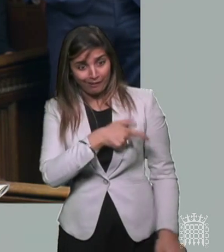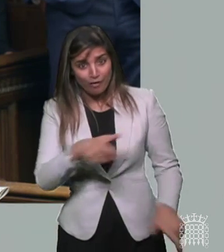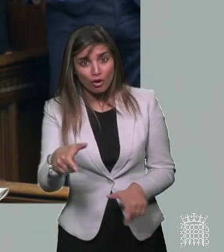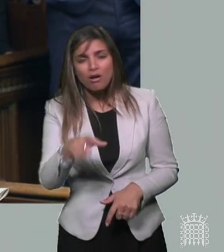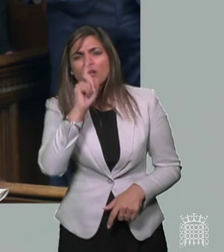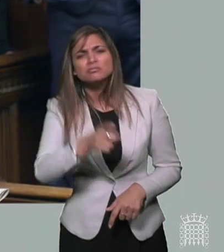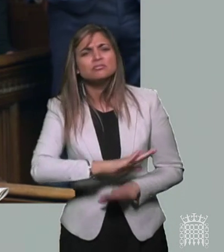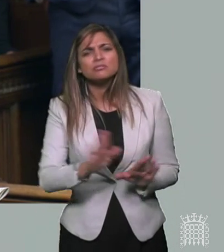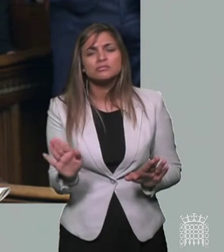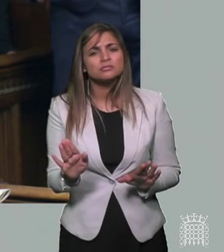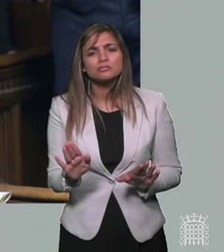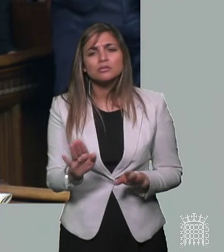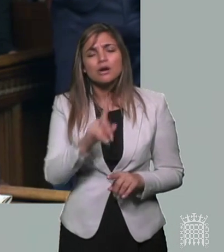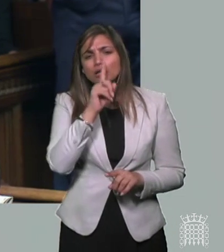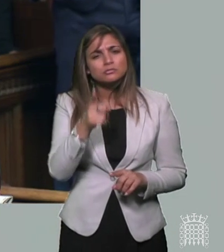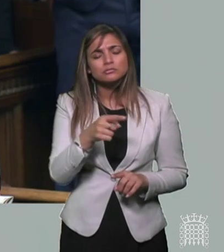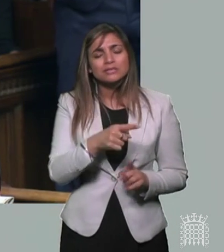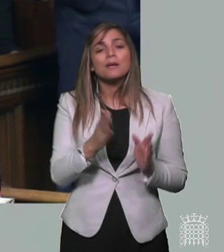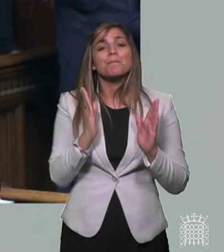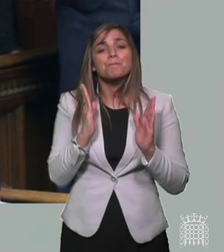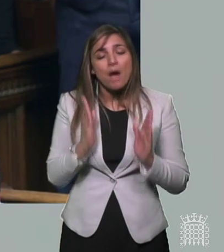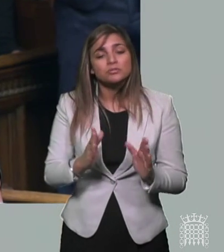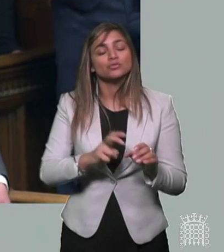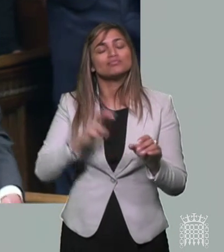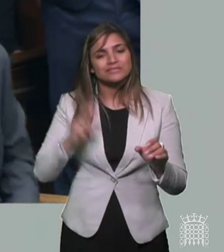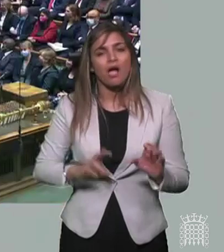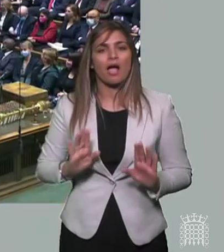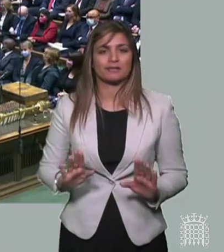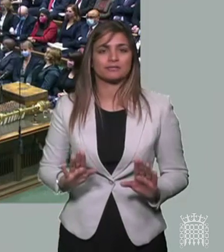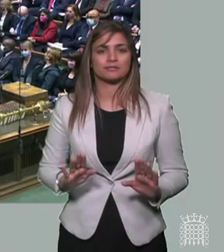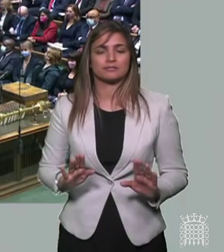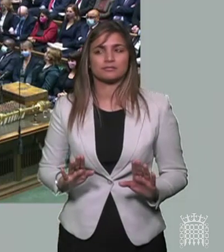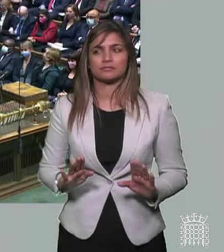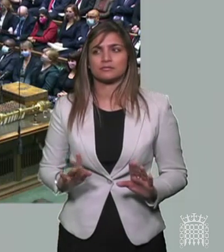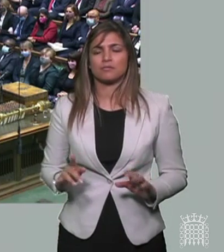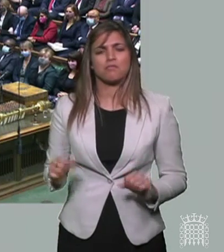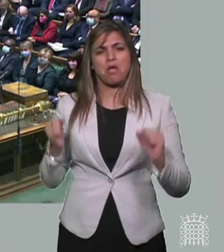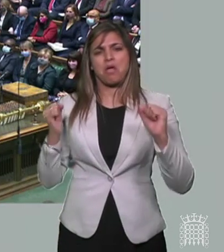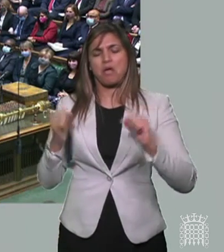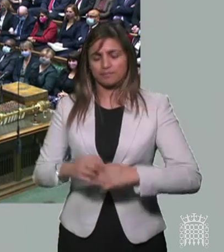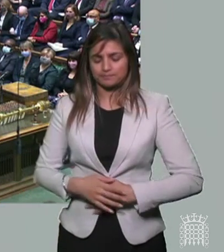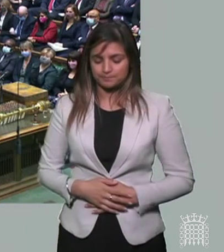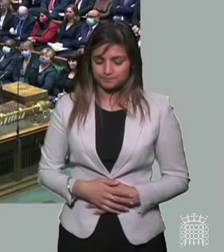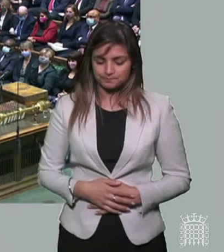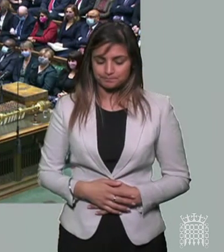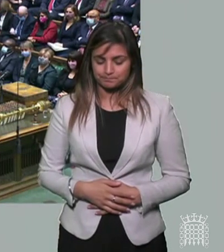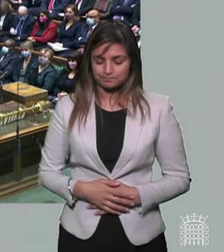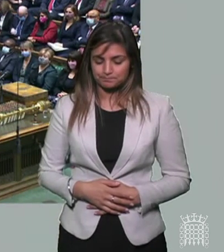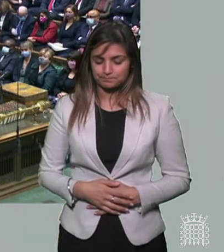He cannot, and he must resign.